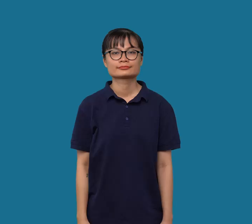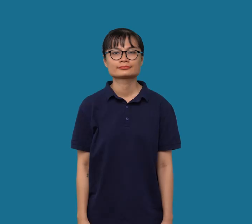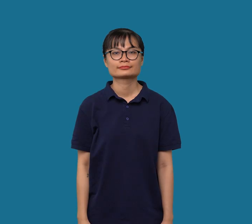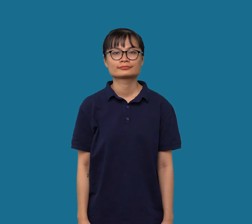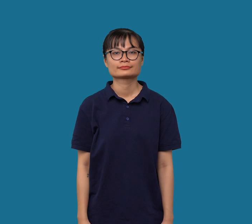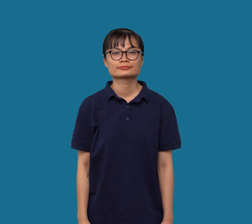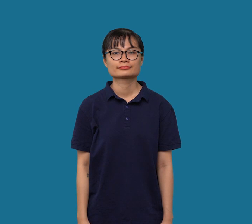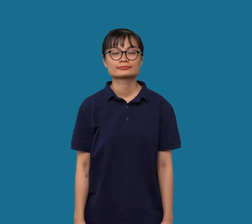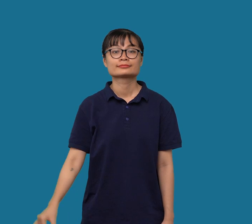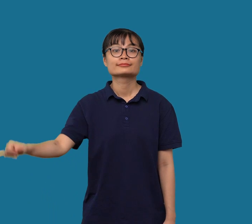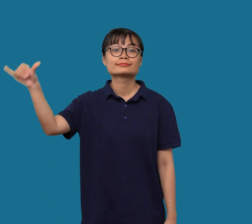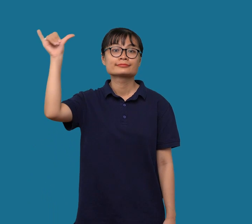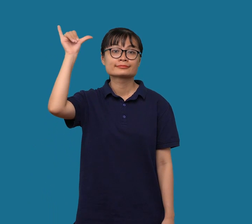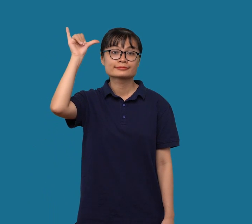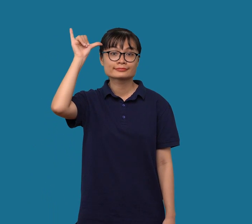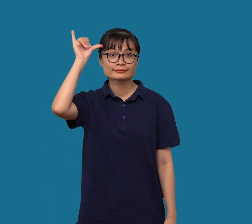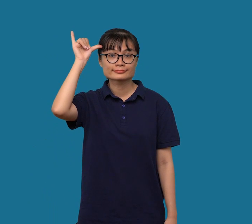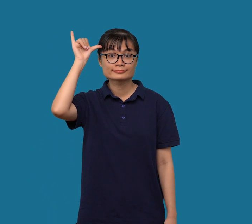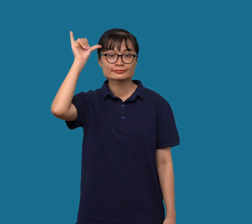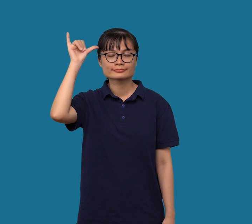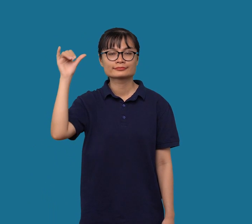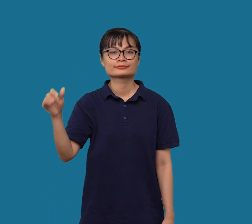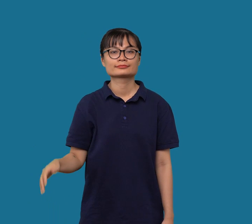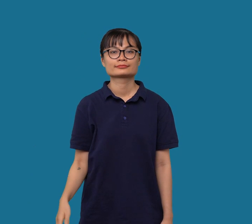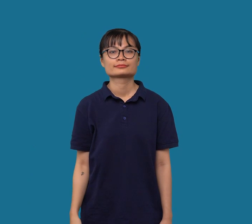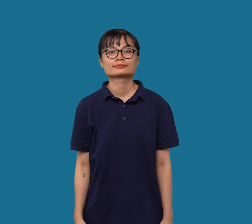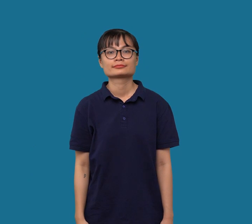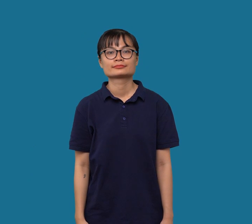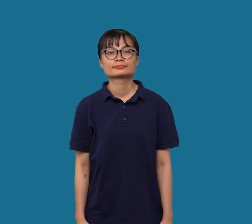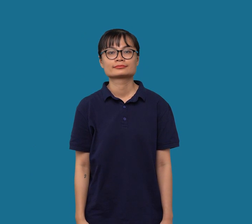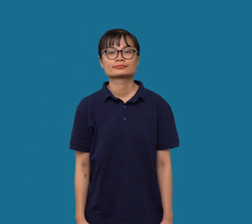ý nghĩa